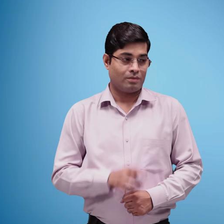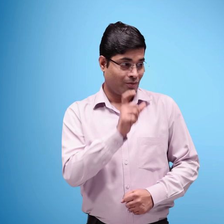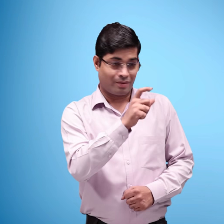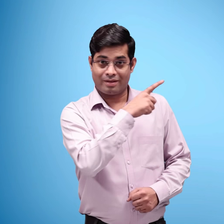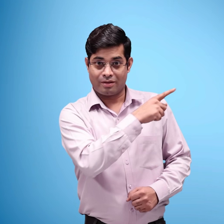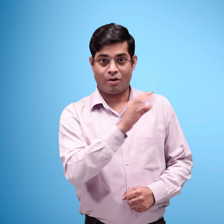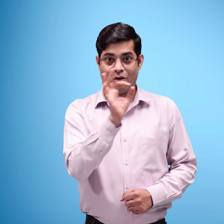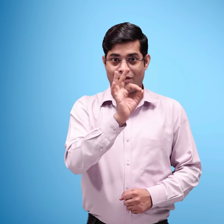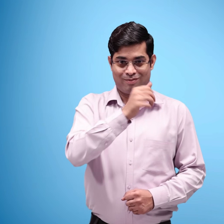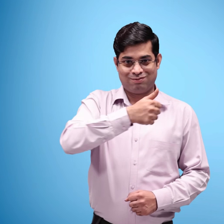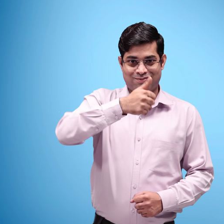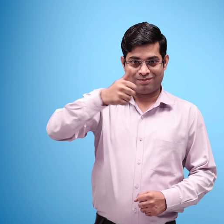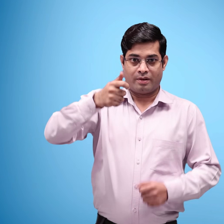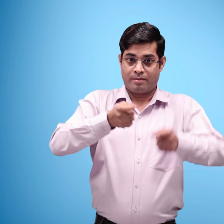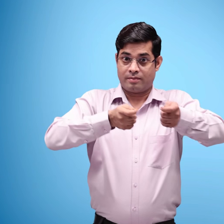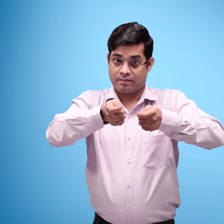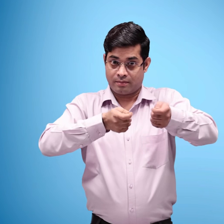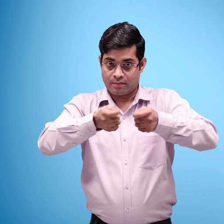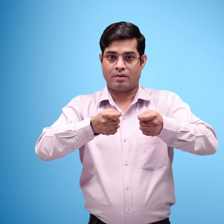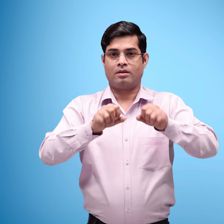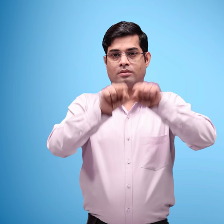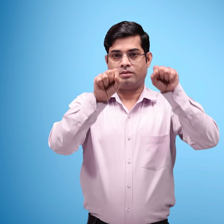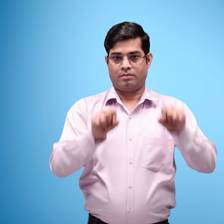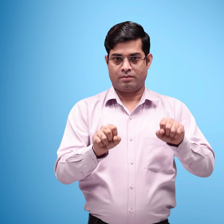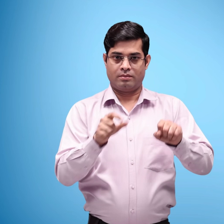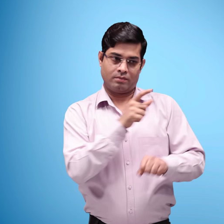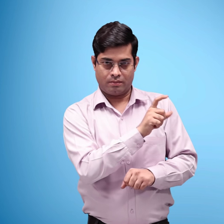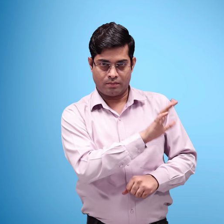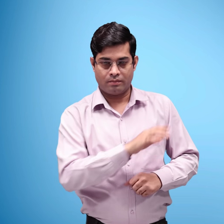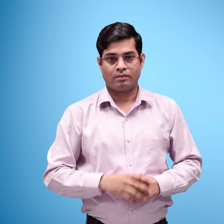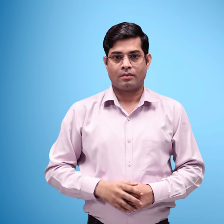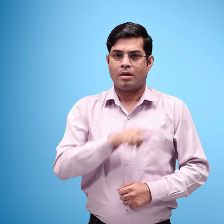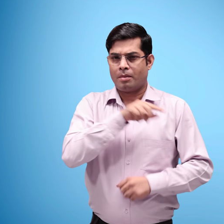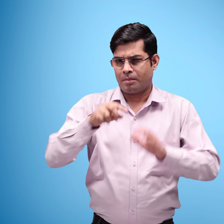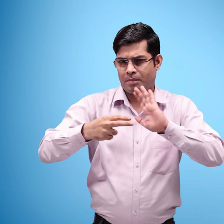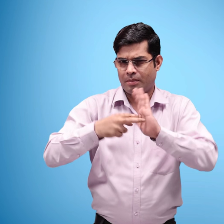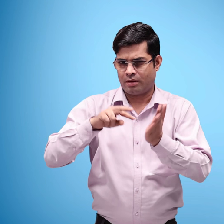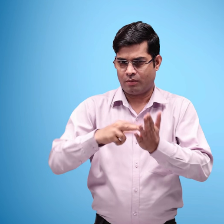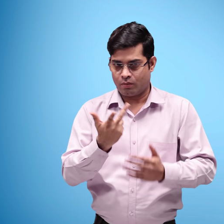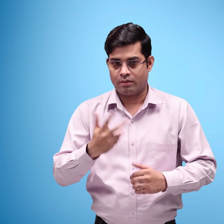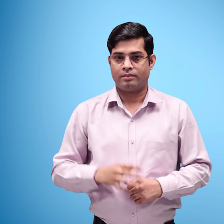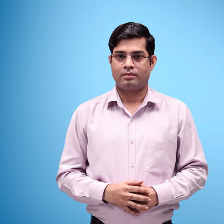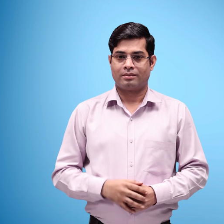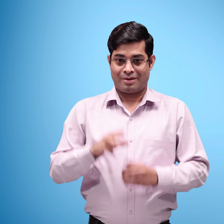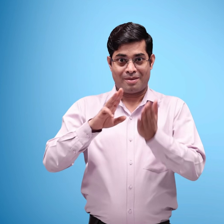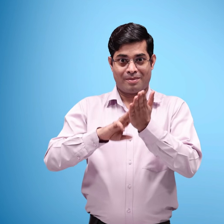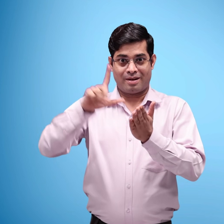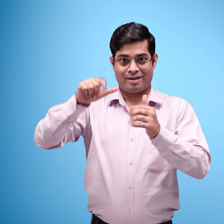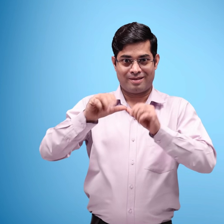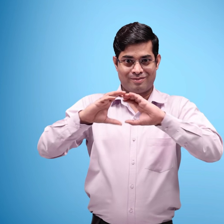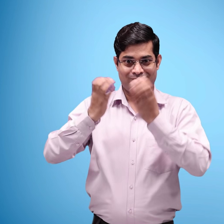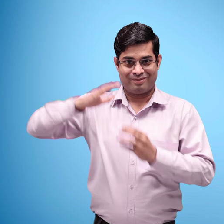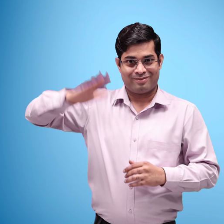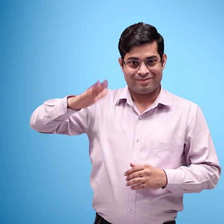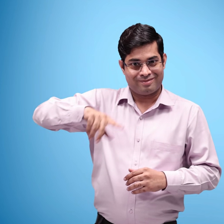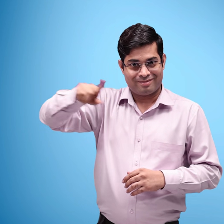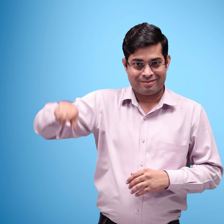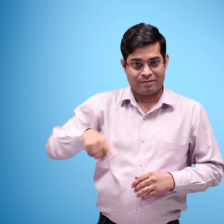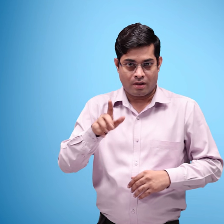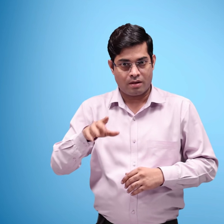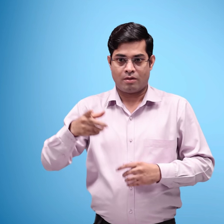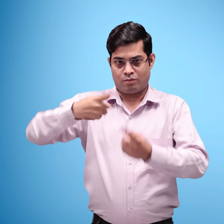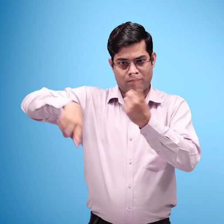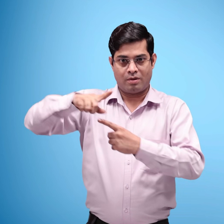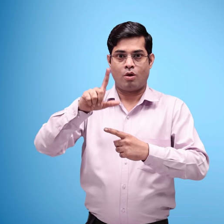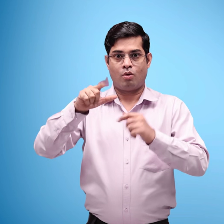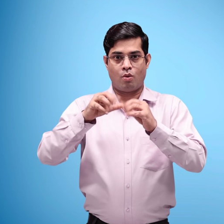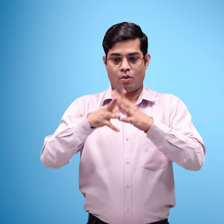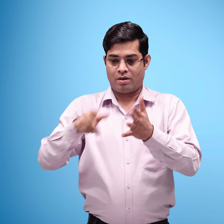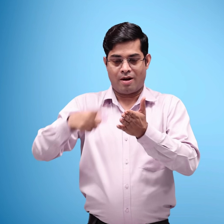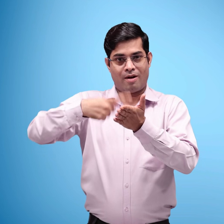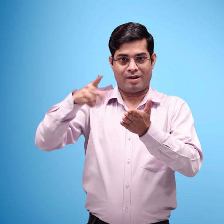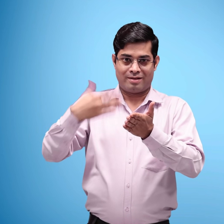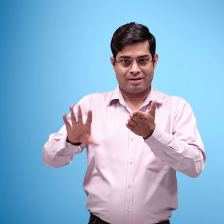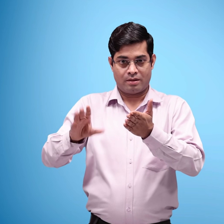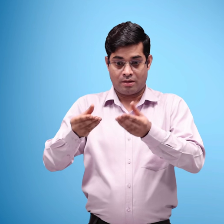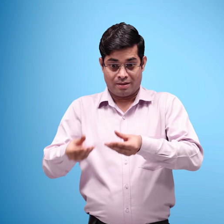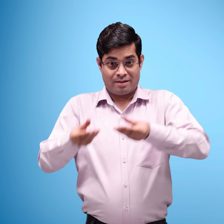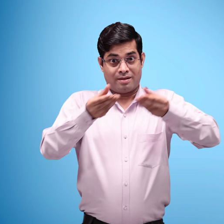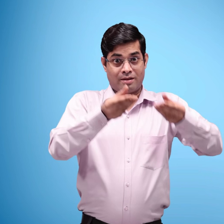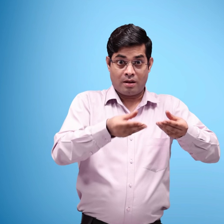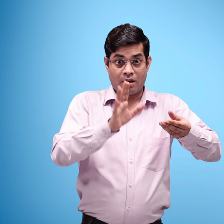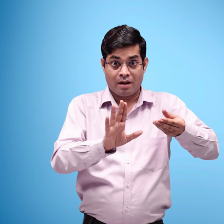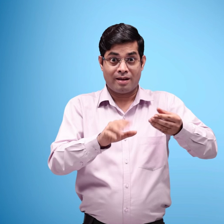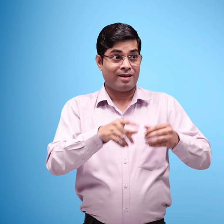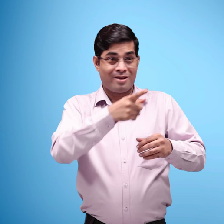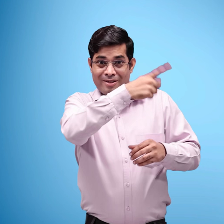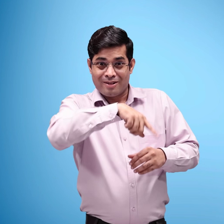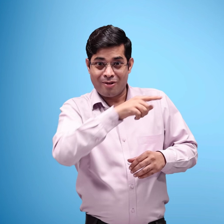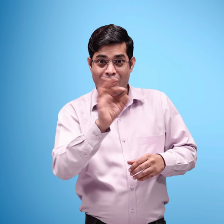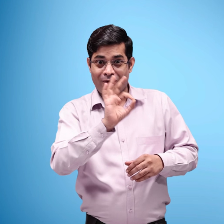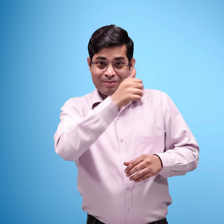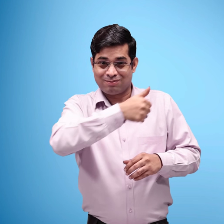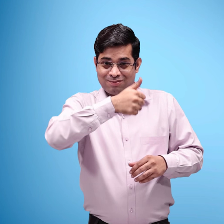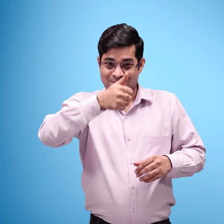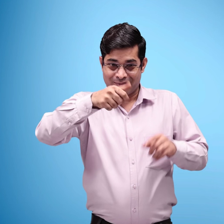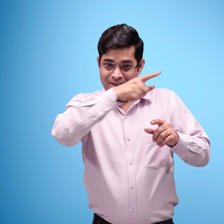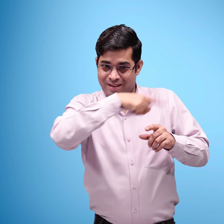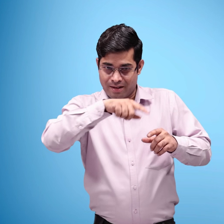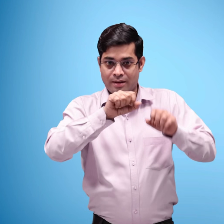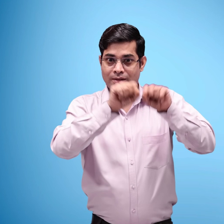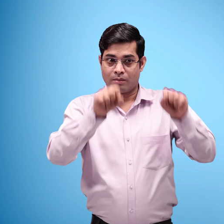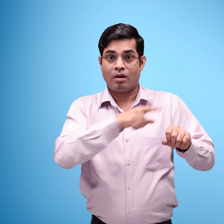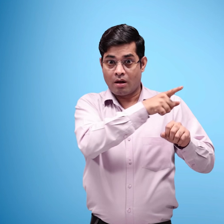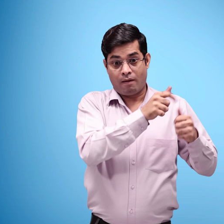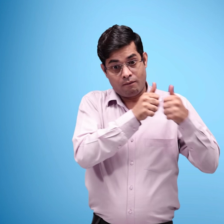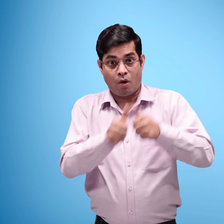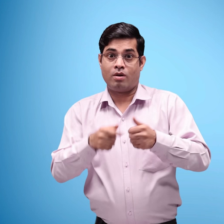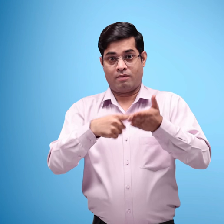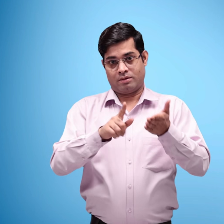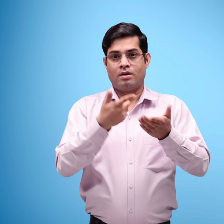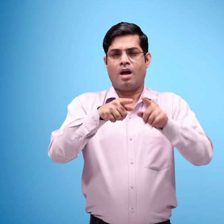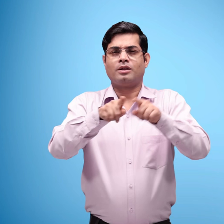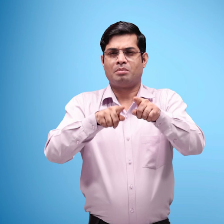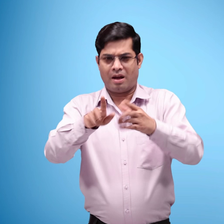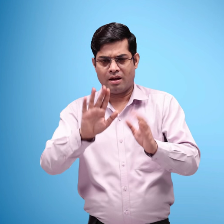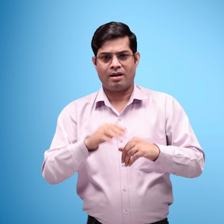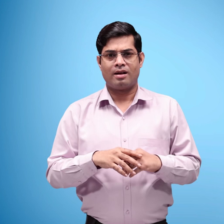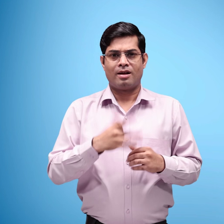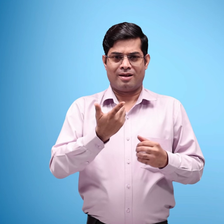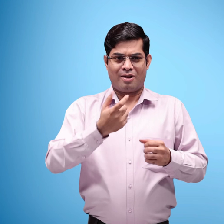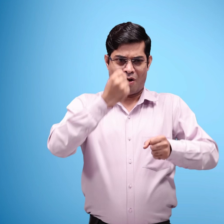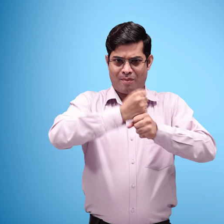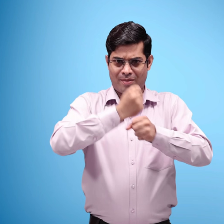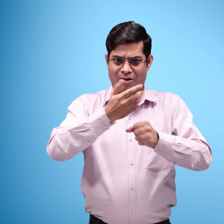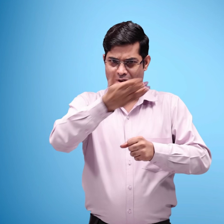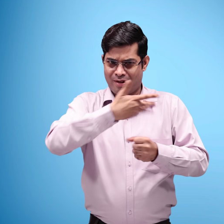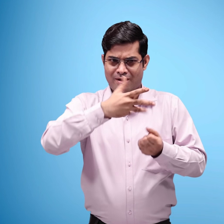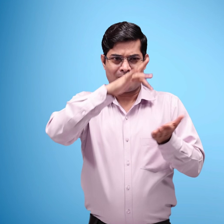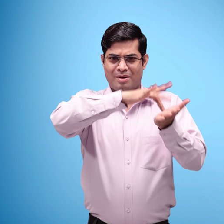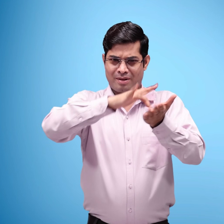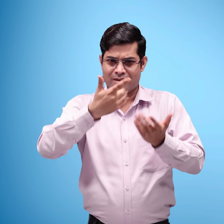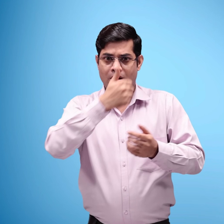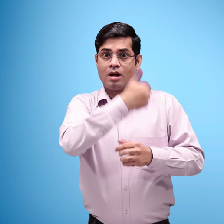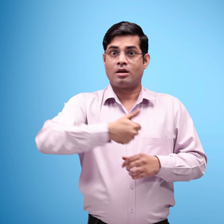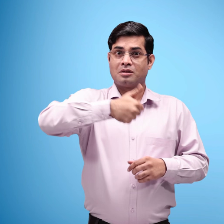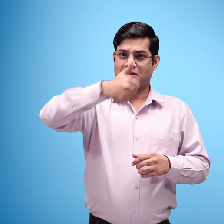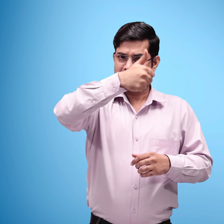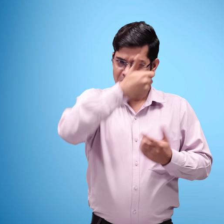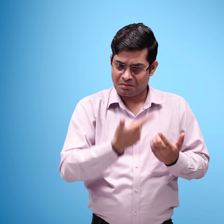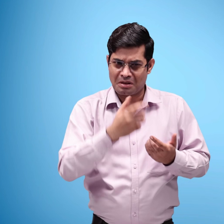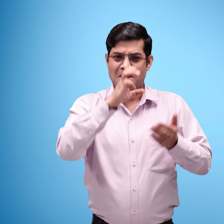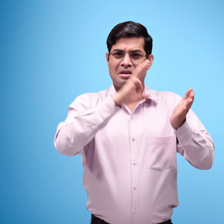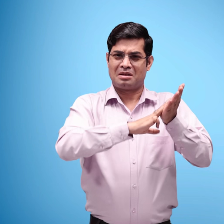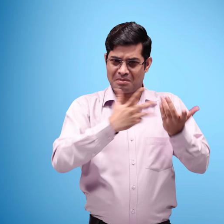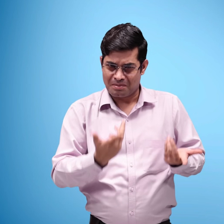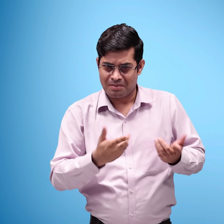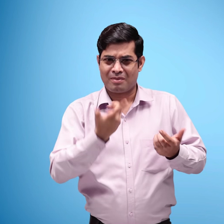Executive This sign means executive. It is one of the three organs/branches of the government according to the Constitution, the others being the legislature and the judiciary. The executive refers to the group of people who are